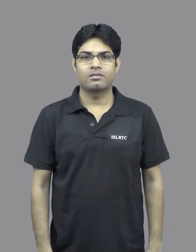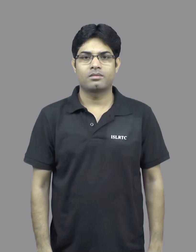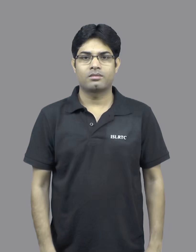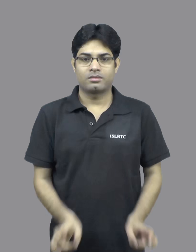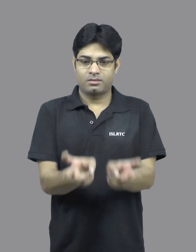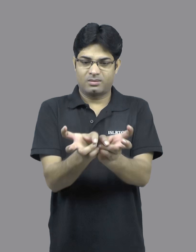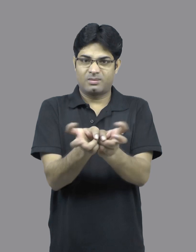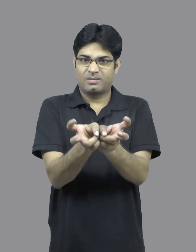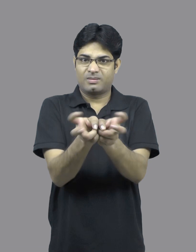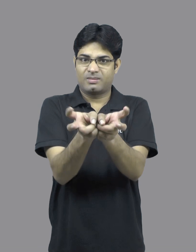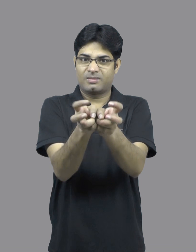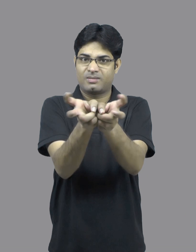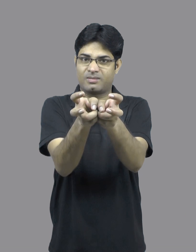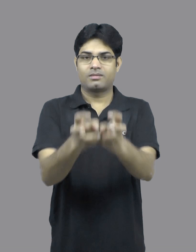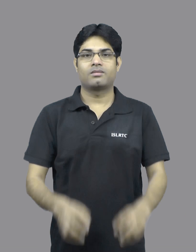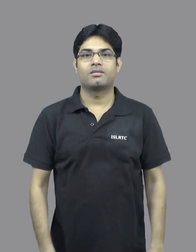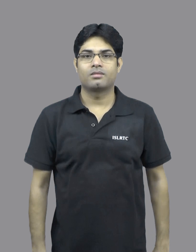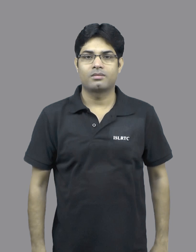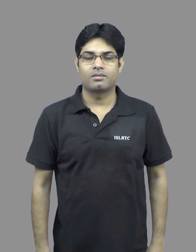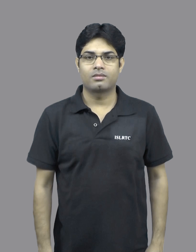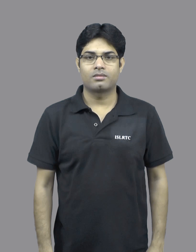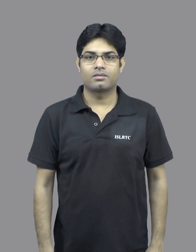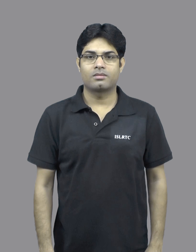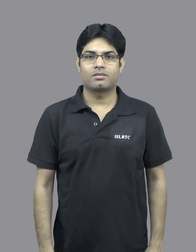Scorpion